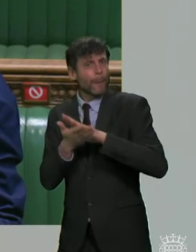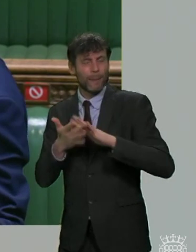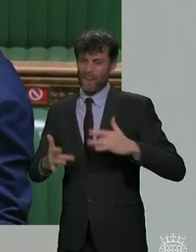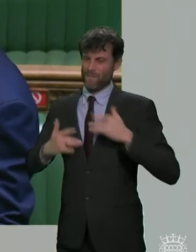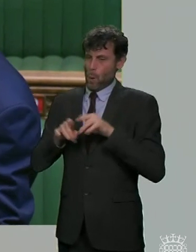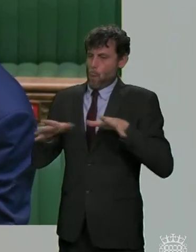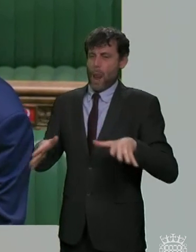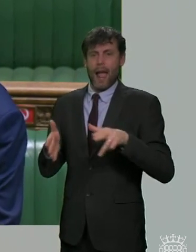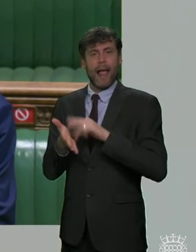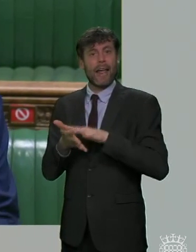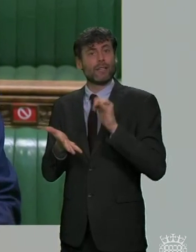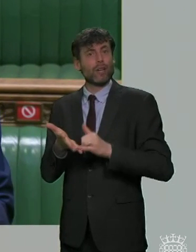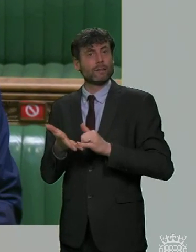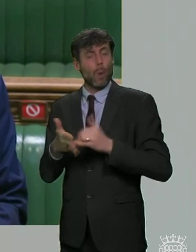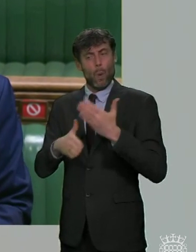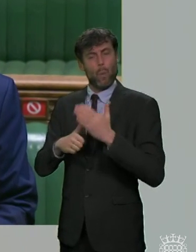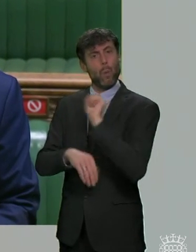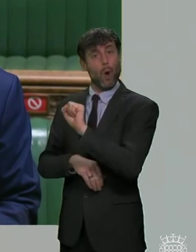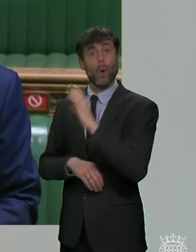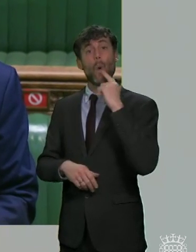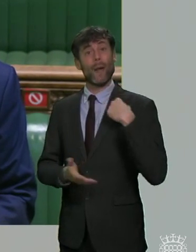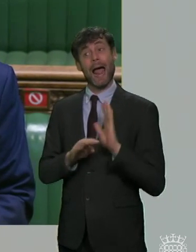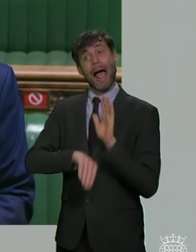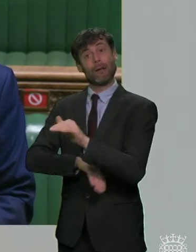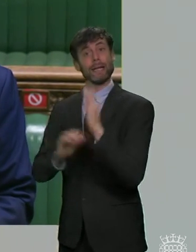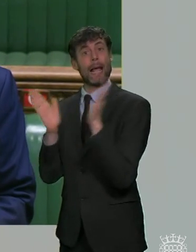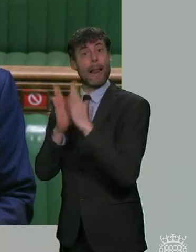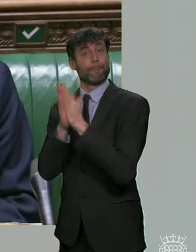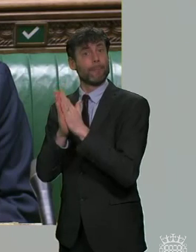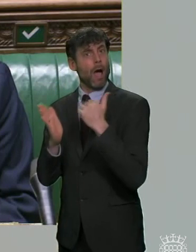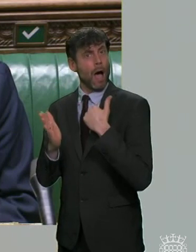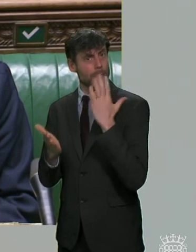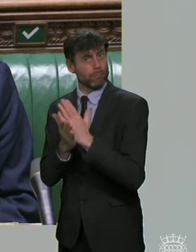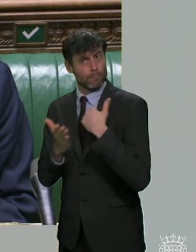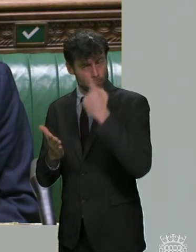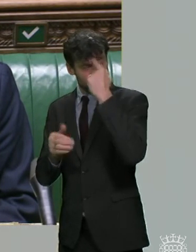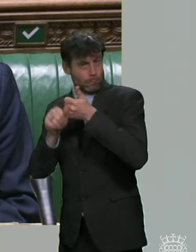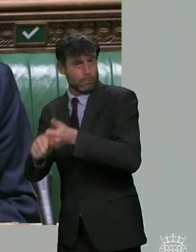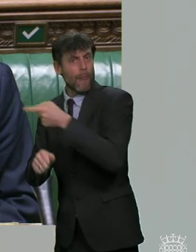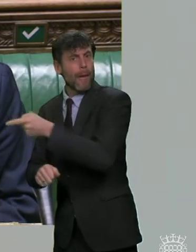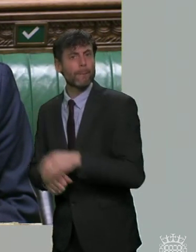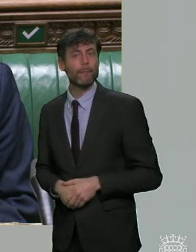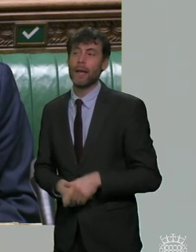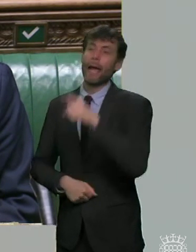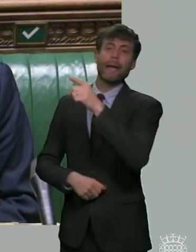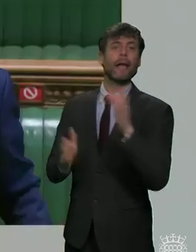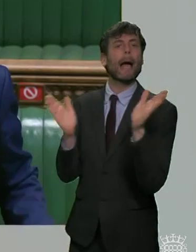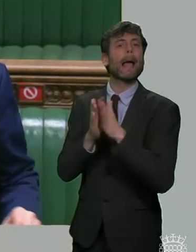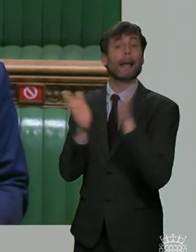When I clapped for carers, I meant it; the Prime Minister clapped for carers, then he shut the door in their face at the first opportunity.